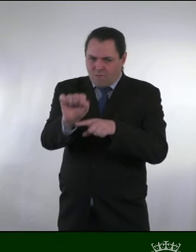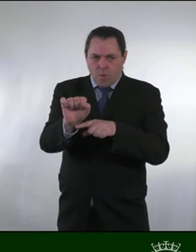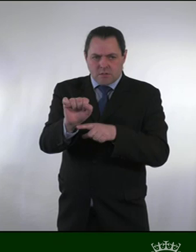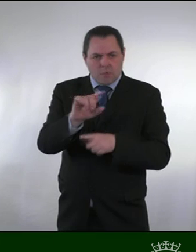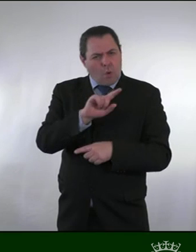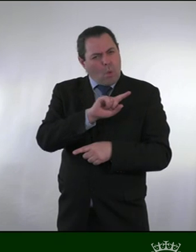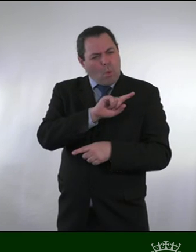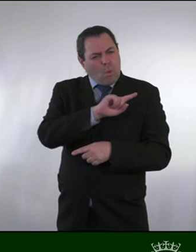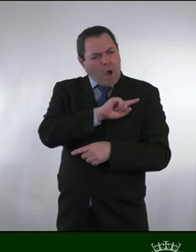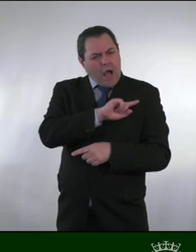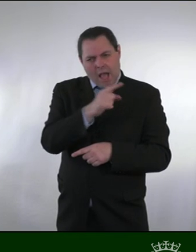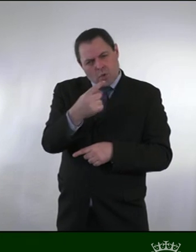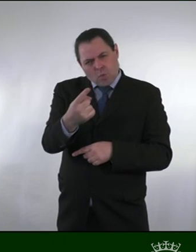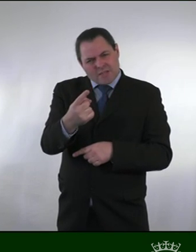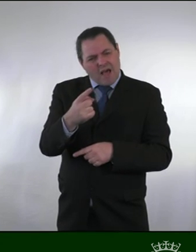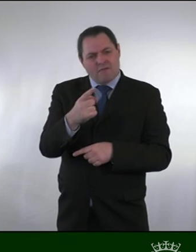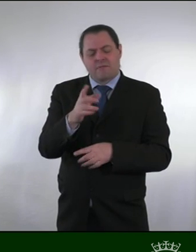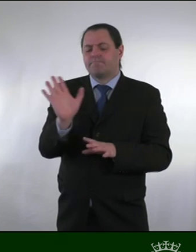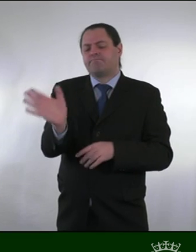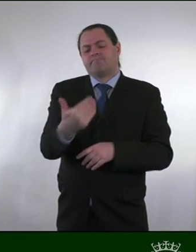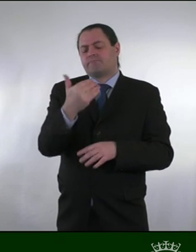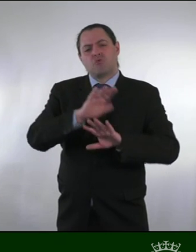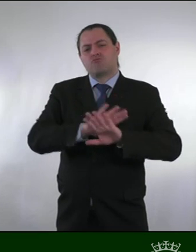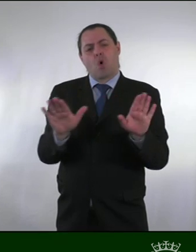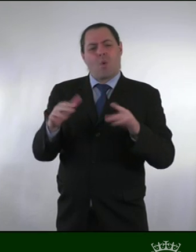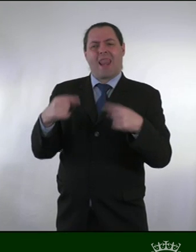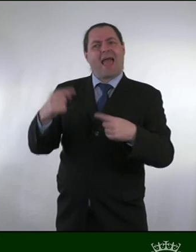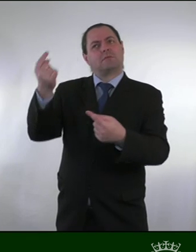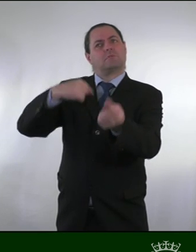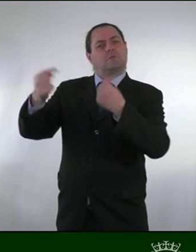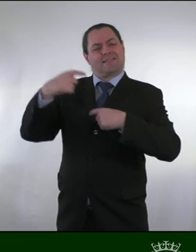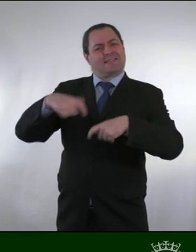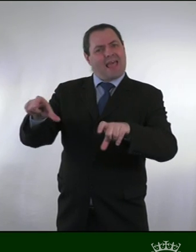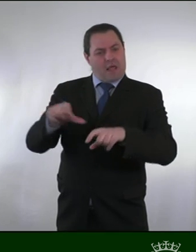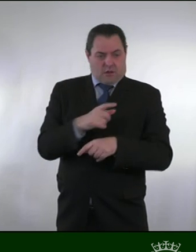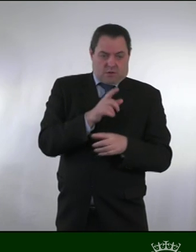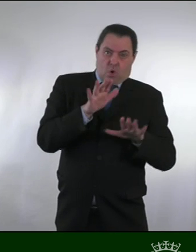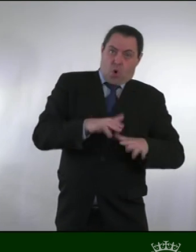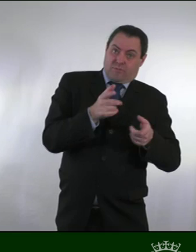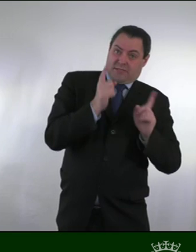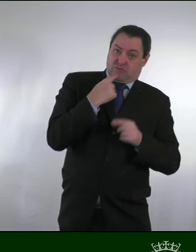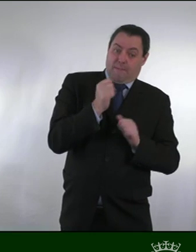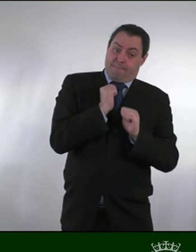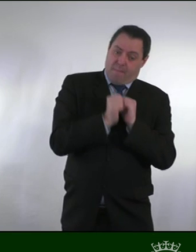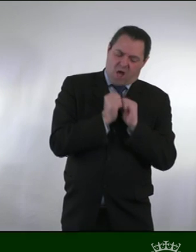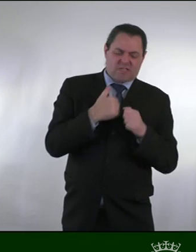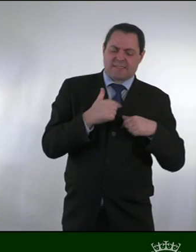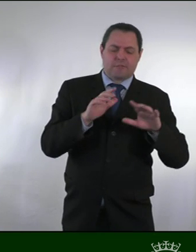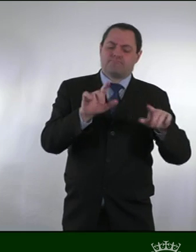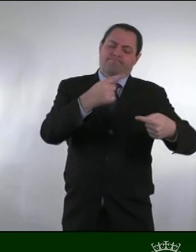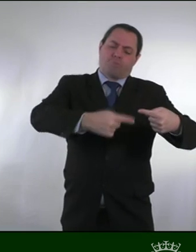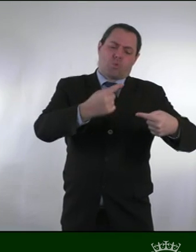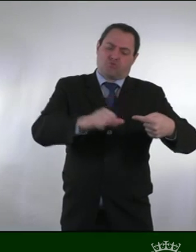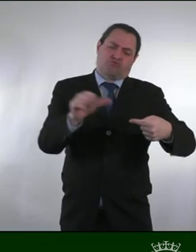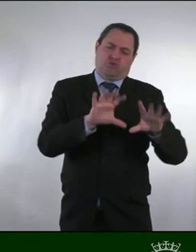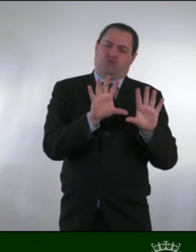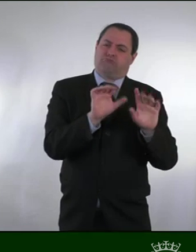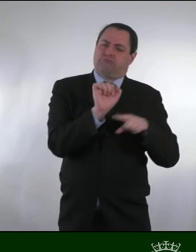Why did he overrule the Home Secretary, who claims that she said last March that we should shut our borders?